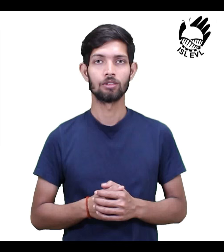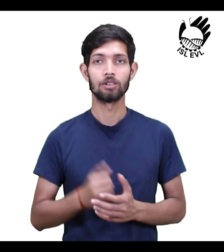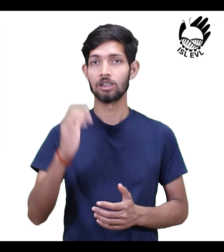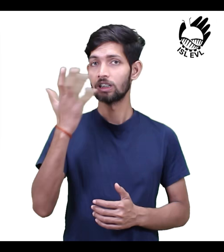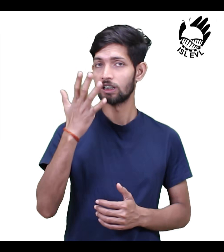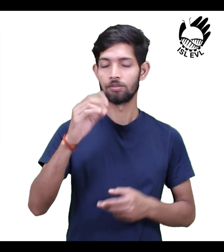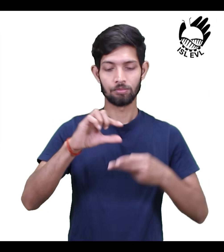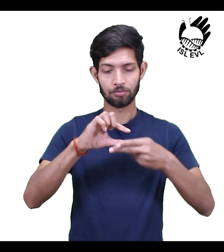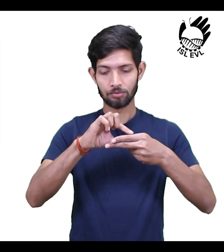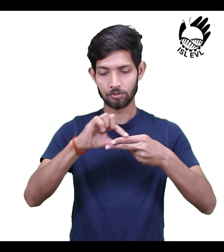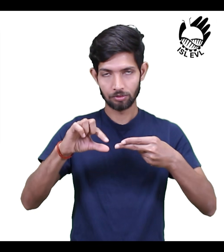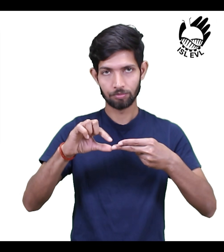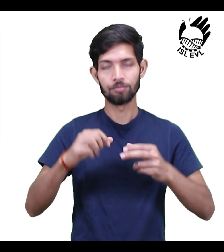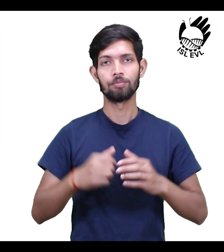Slide